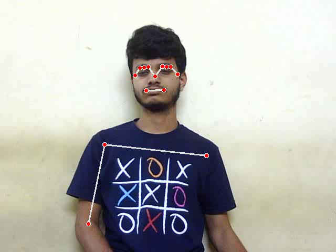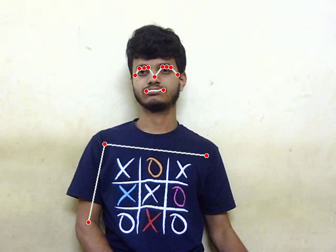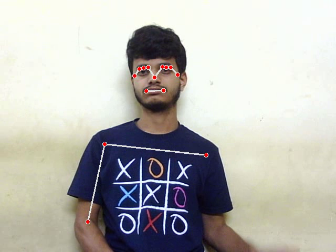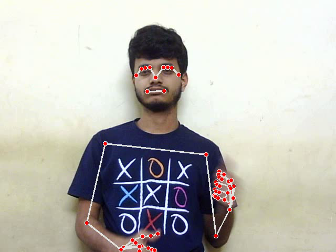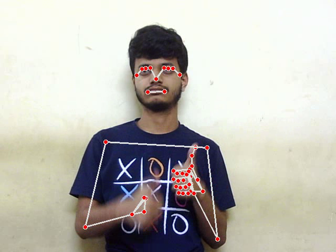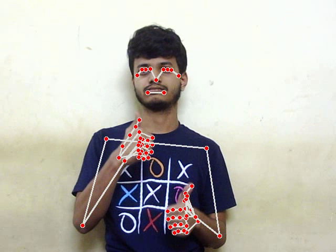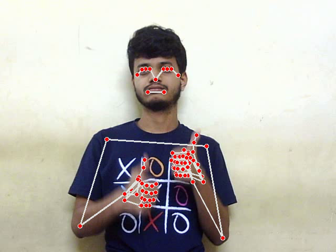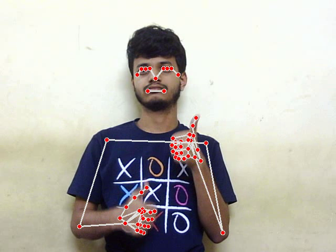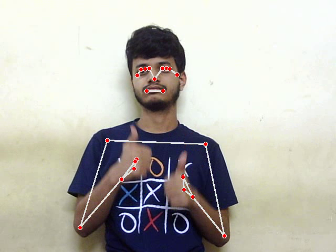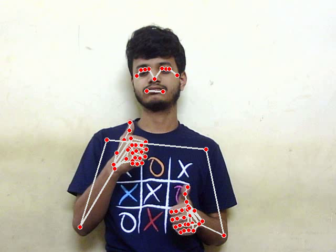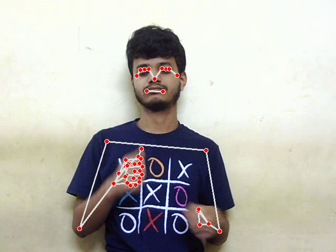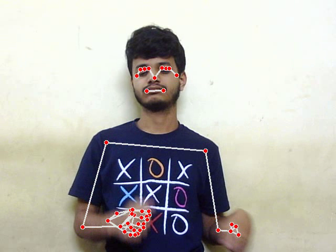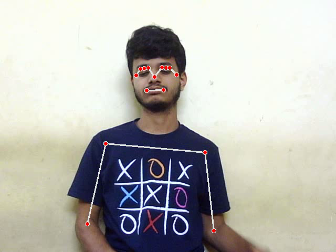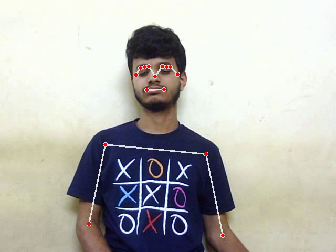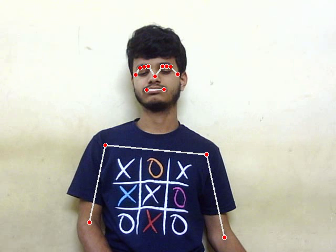which